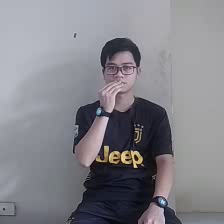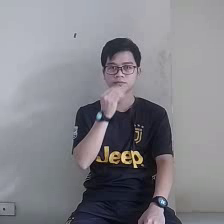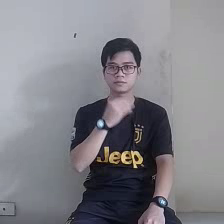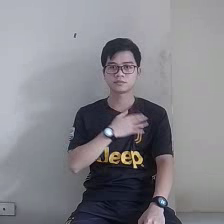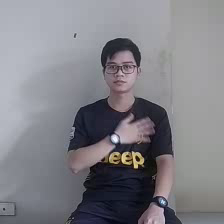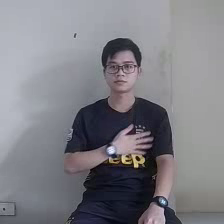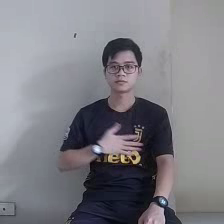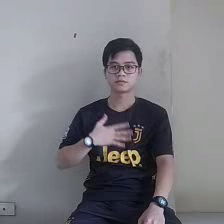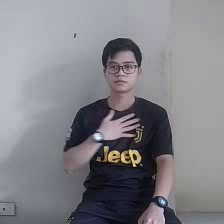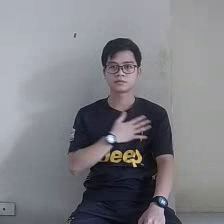Ăn mừng